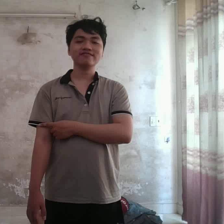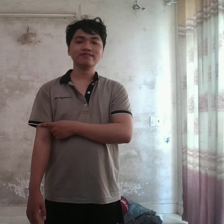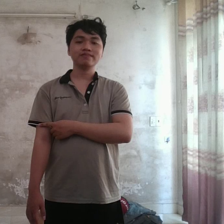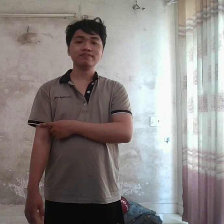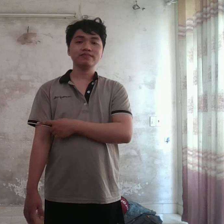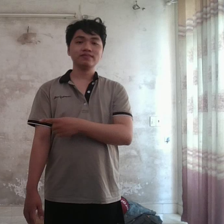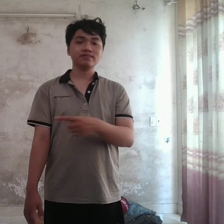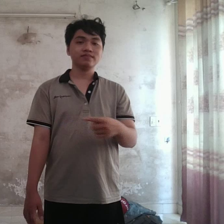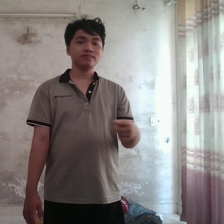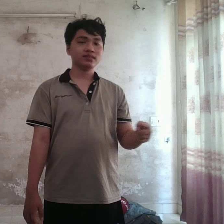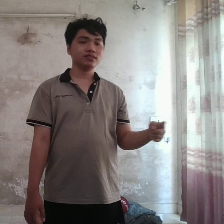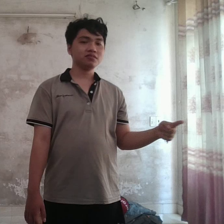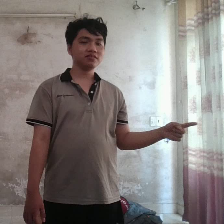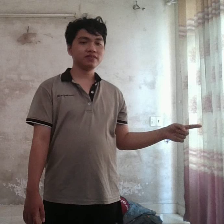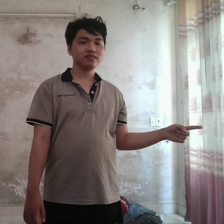cac ban